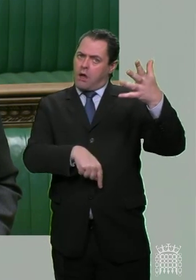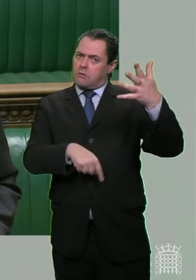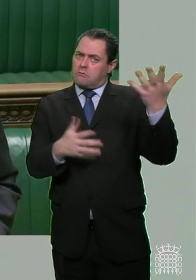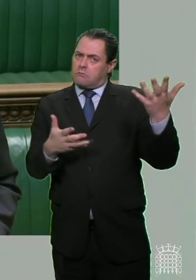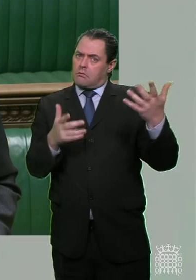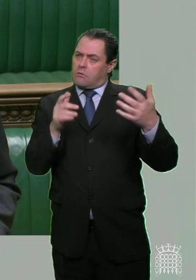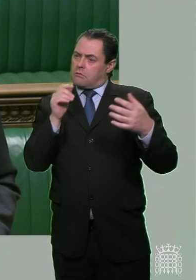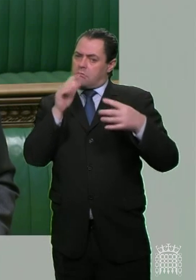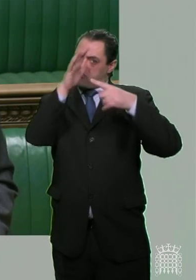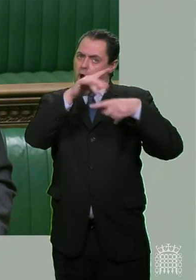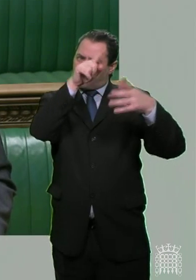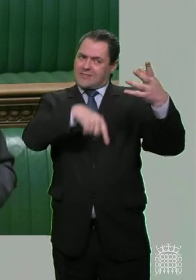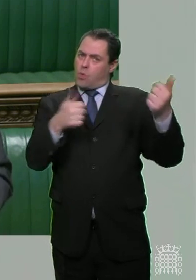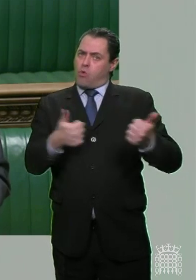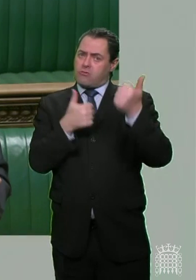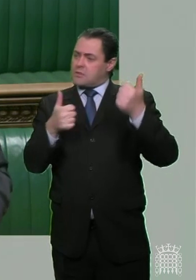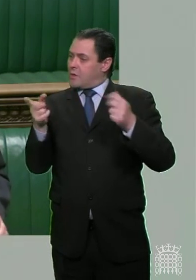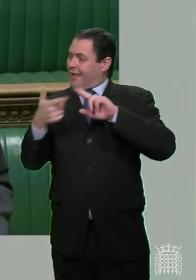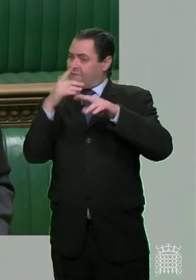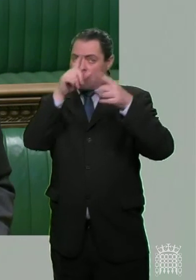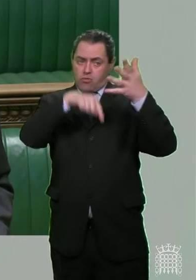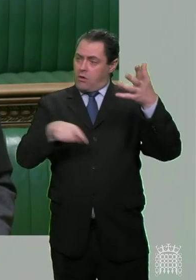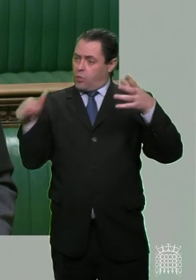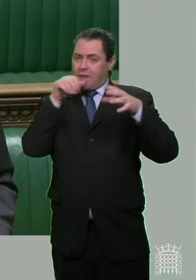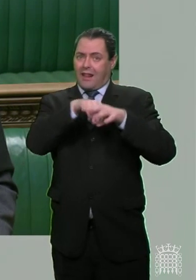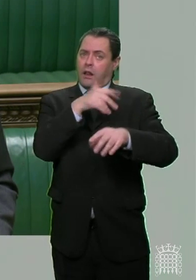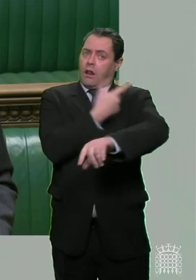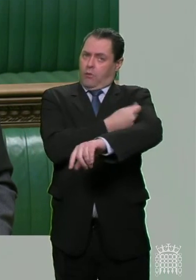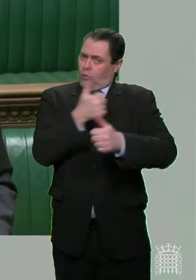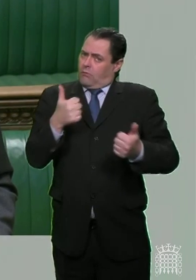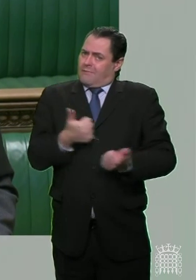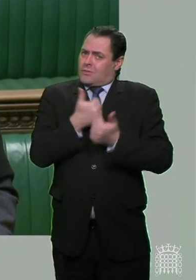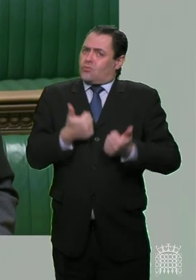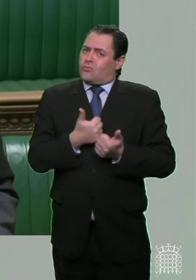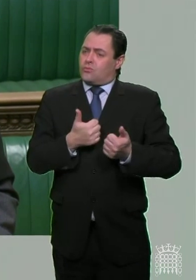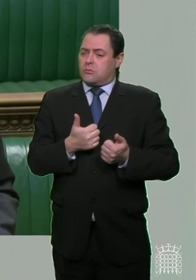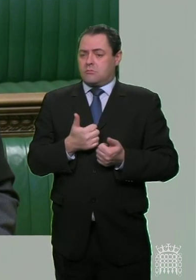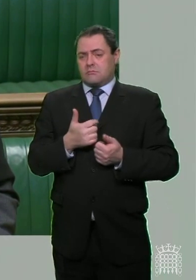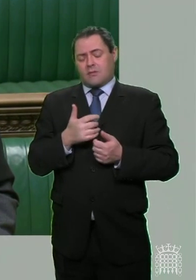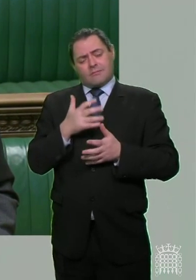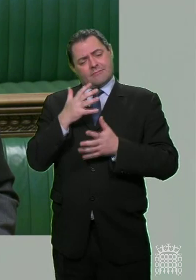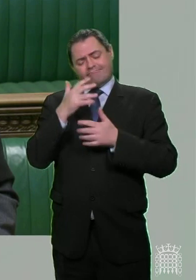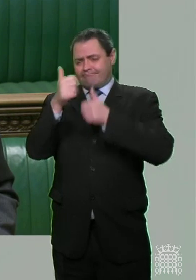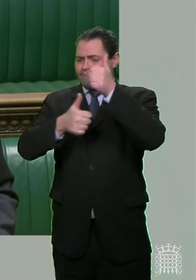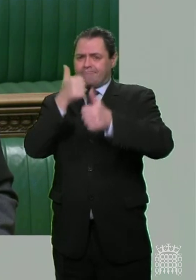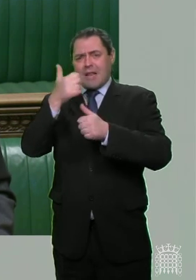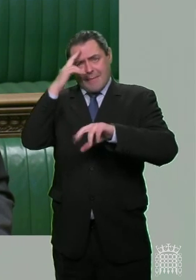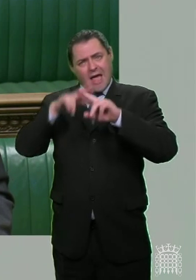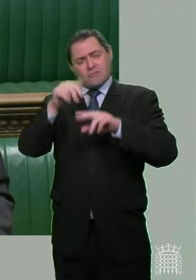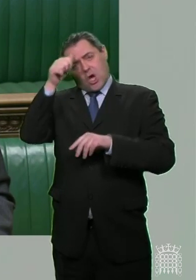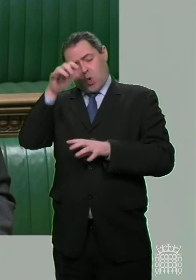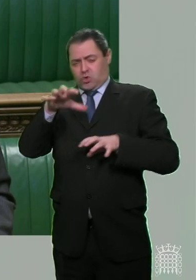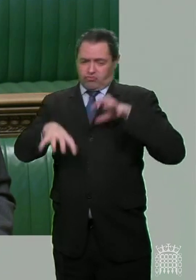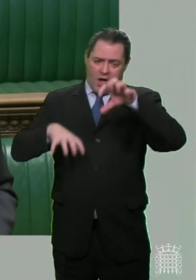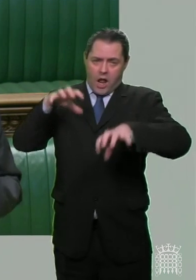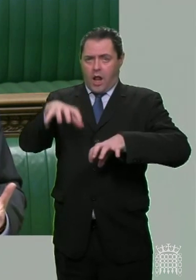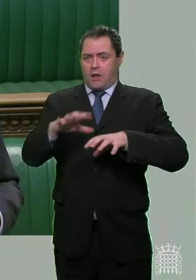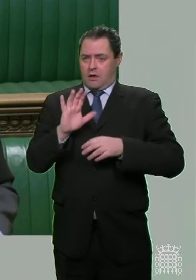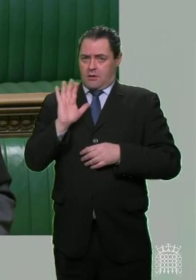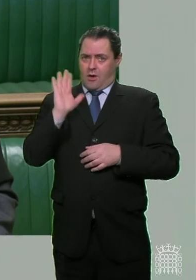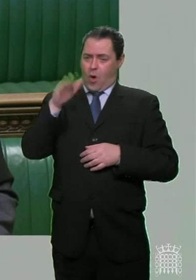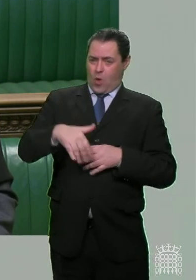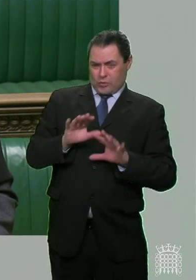I pay tribute, by the way, to the huge efforts that parents are making across the country struggling to educate their kids.